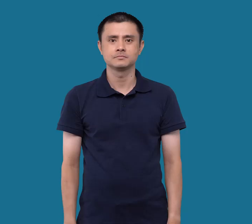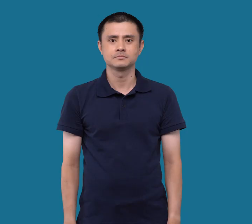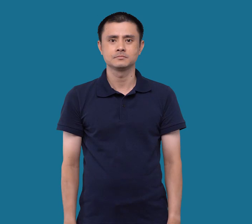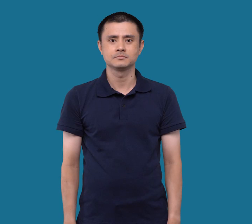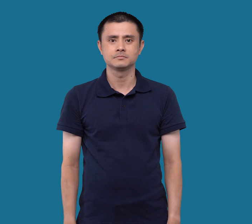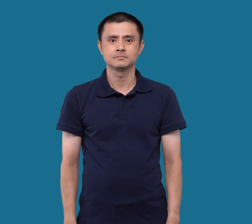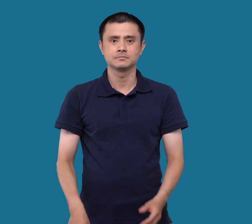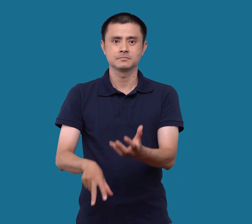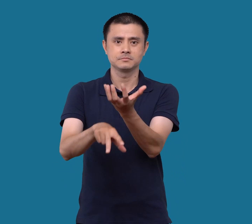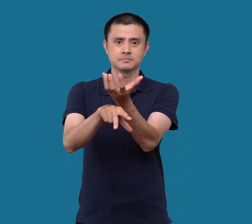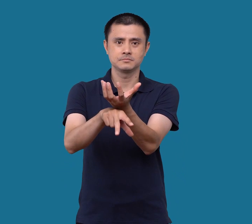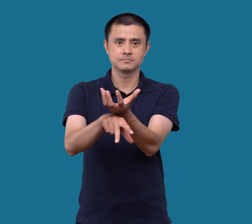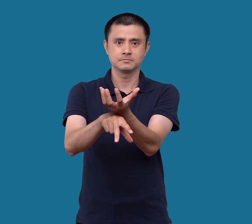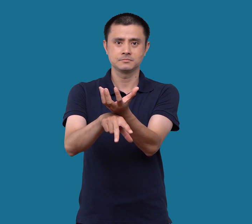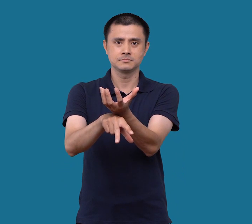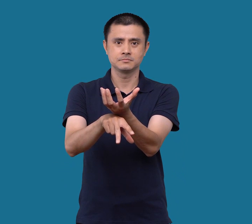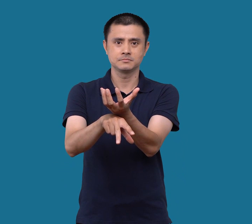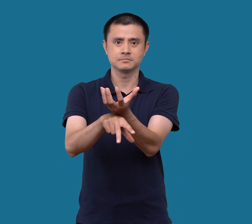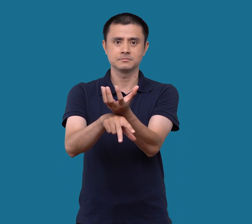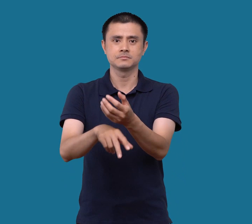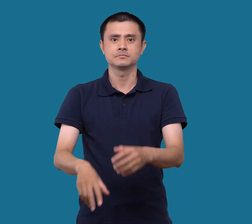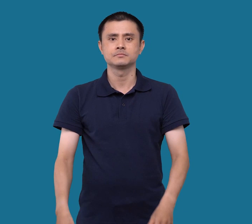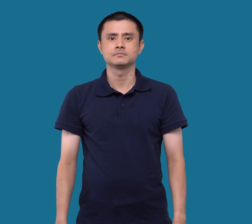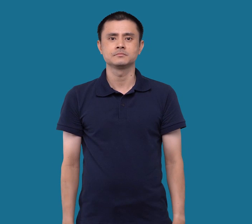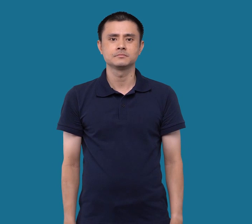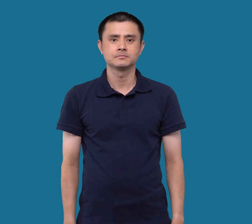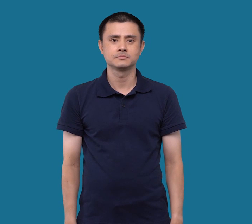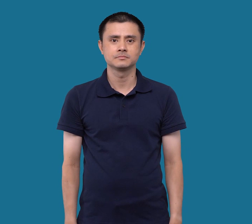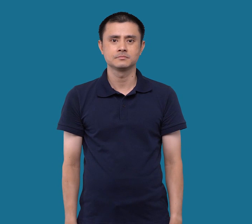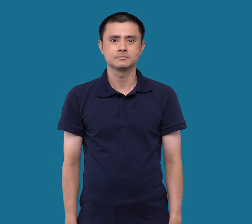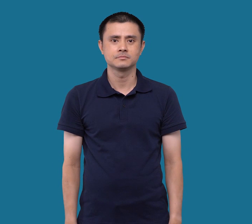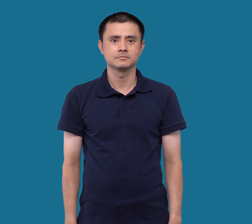bát hương